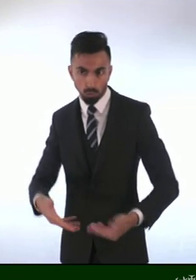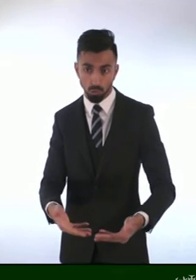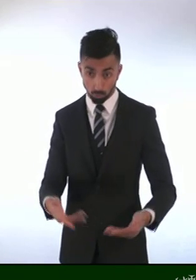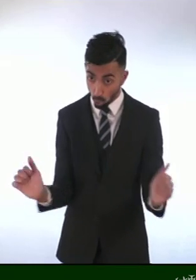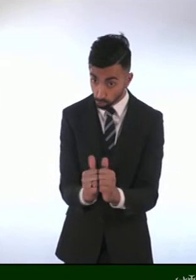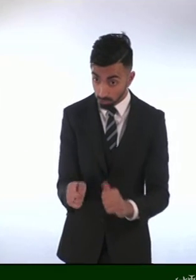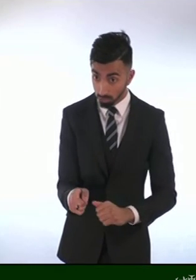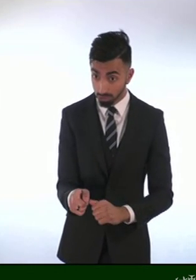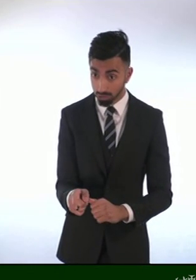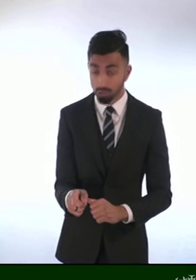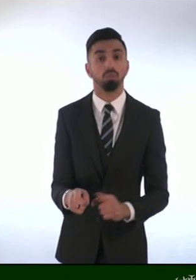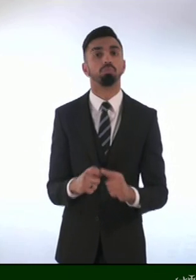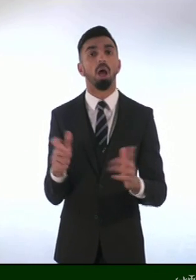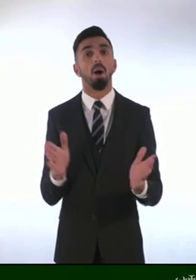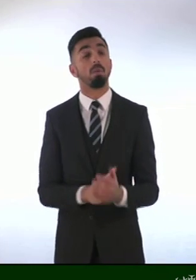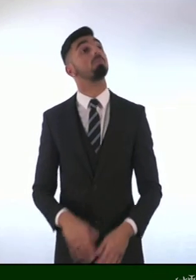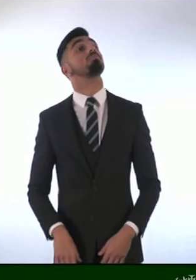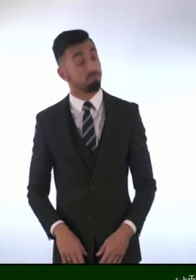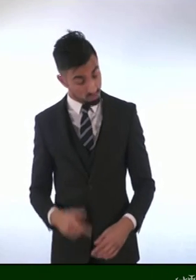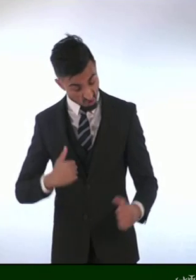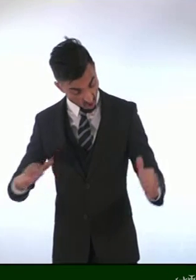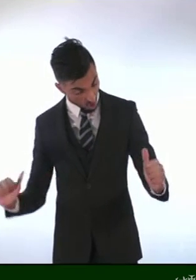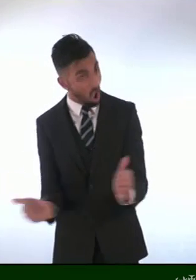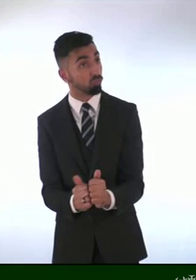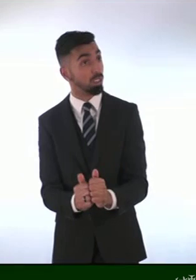We will do whatever it takes, and we will beat it together.